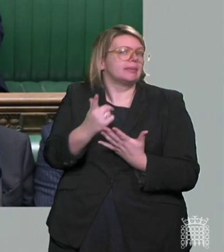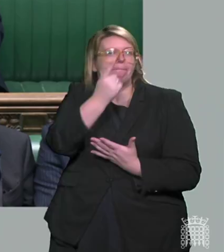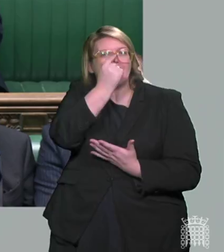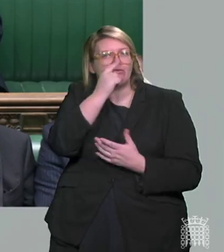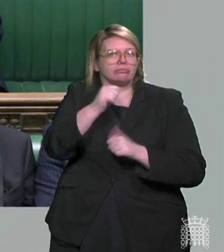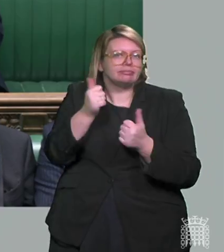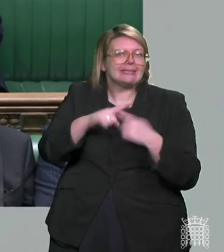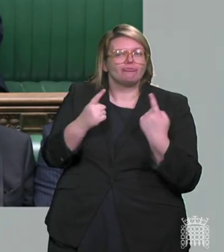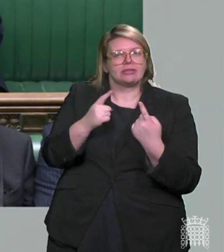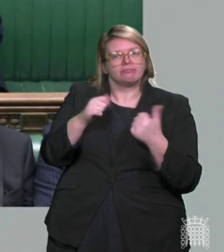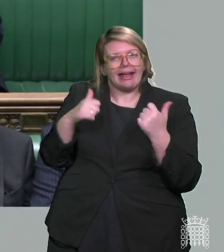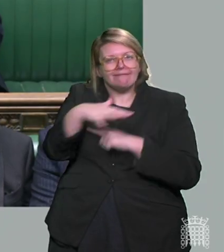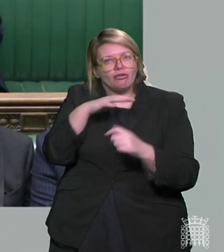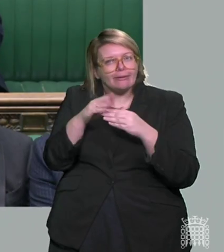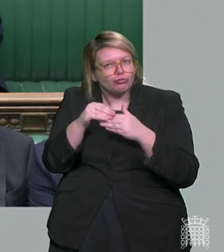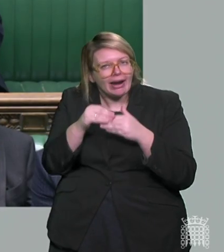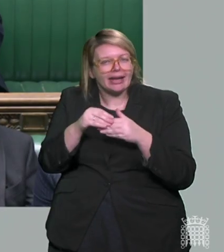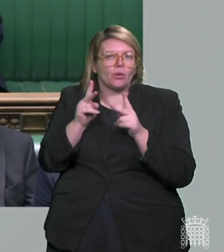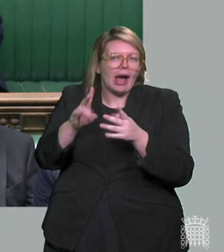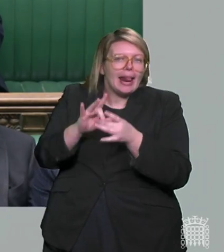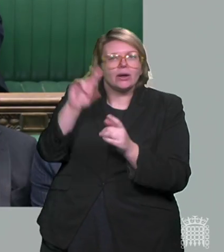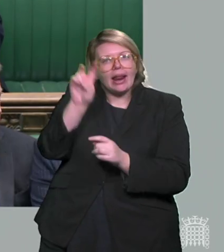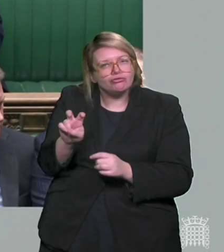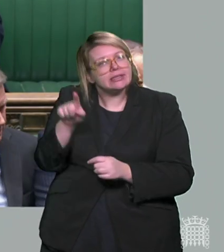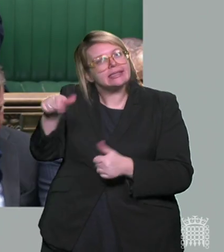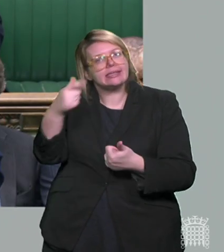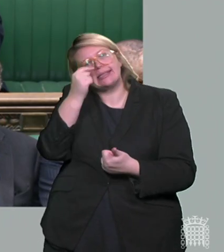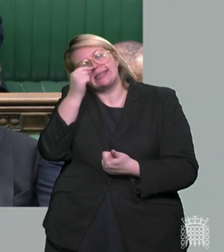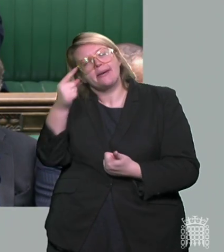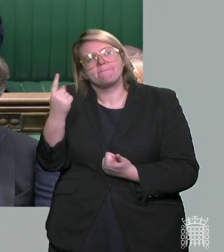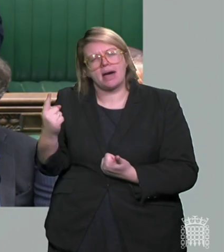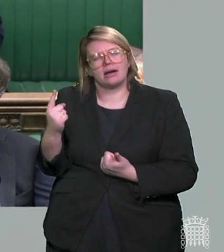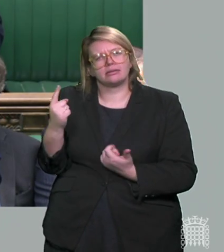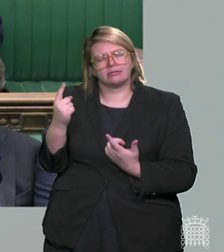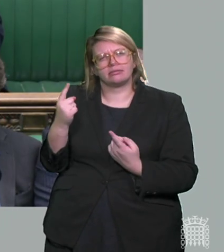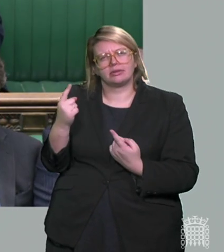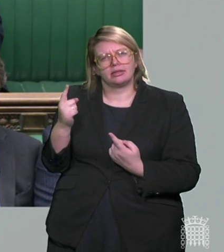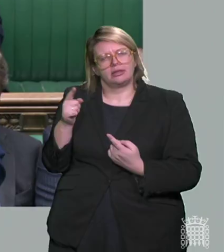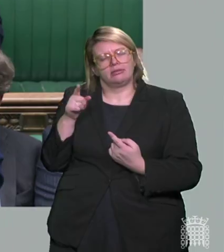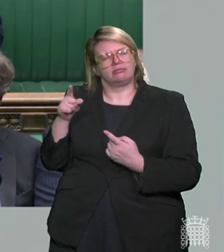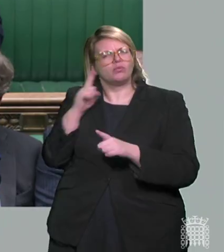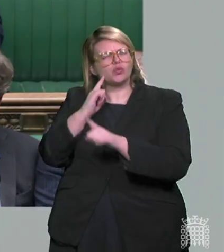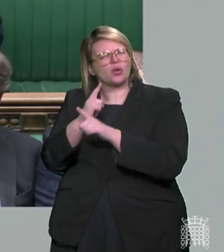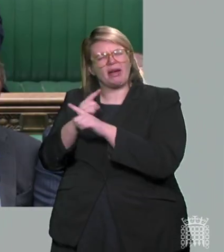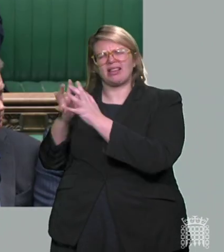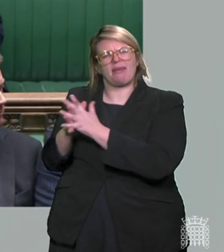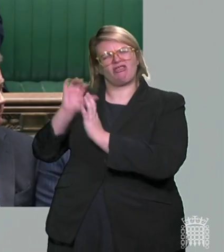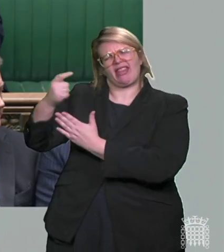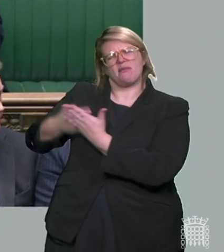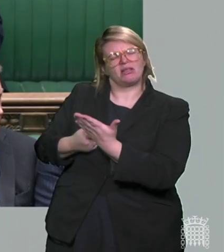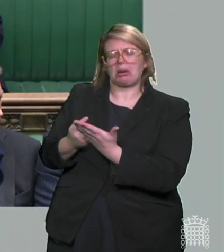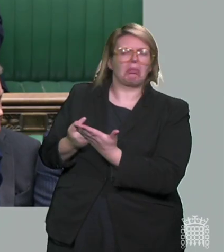I will allow my colleagues in the Treasury to respond to the point that she made about the US policy.